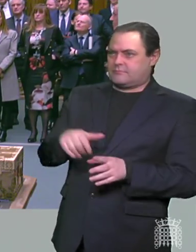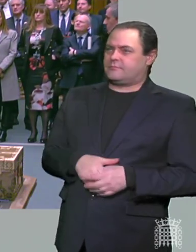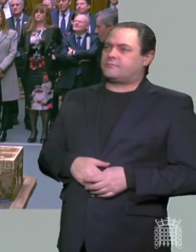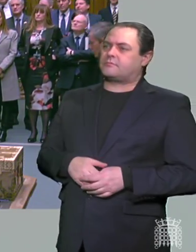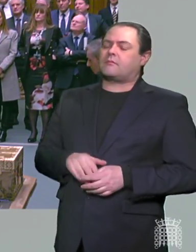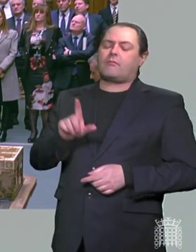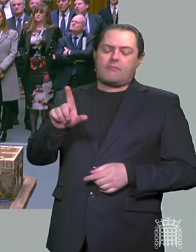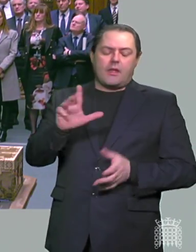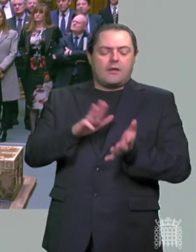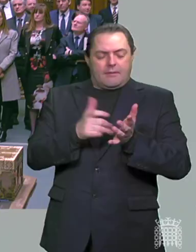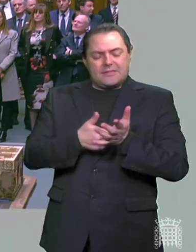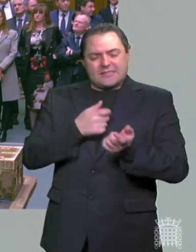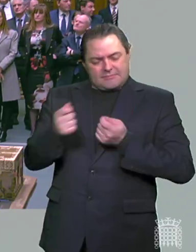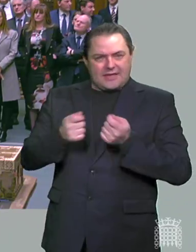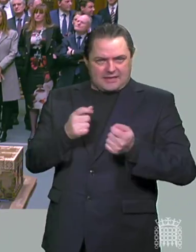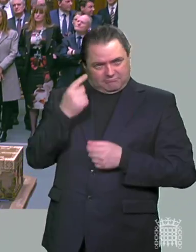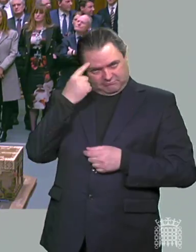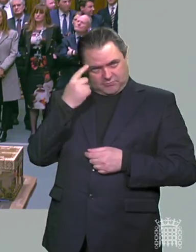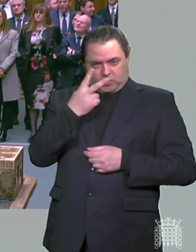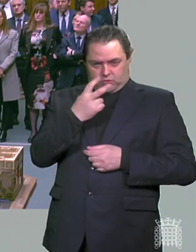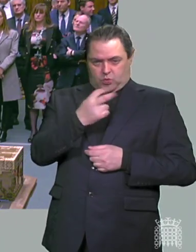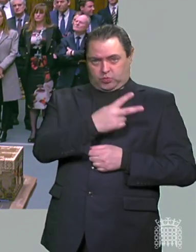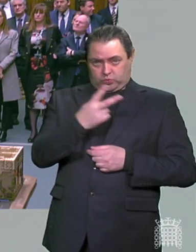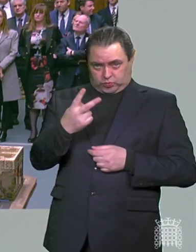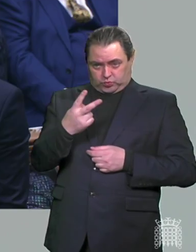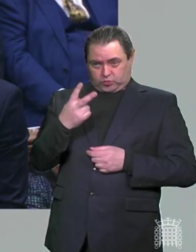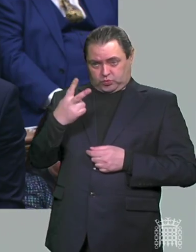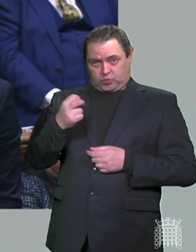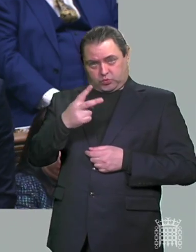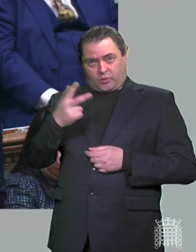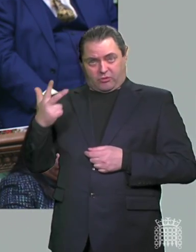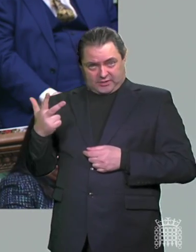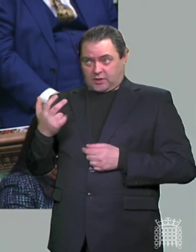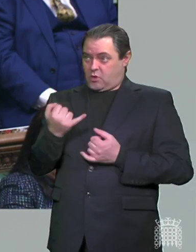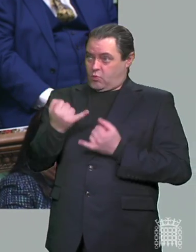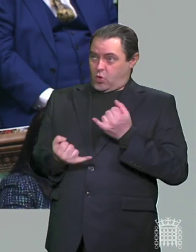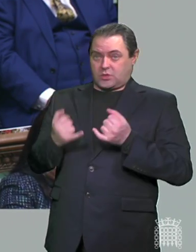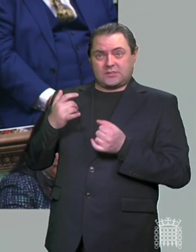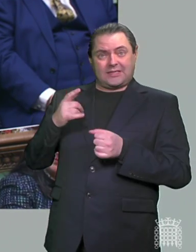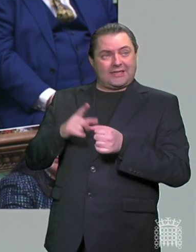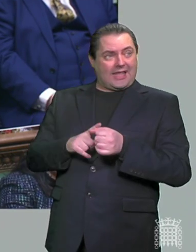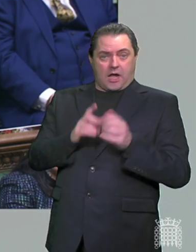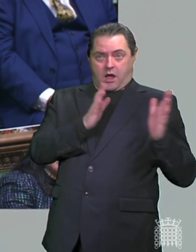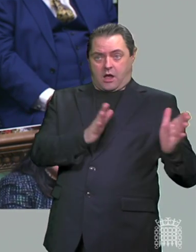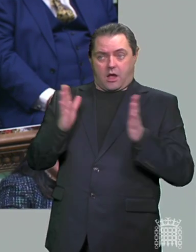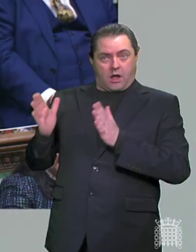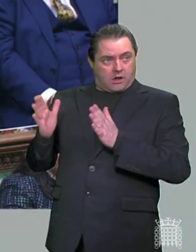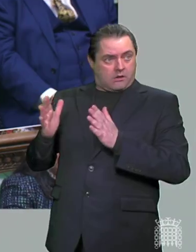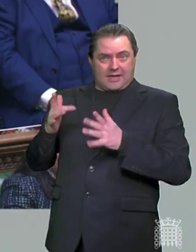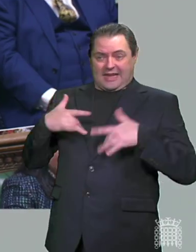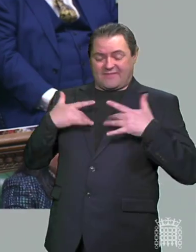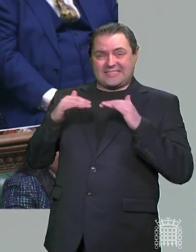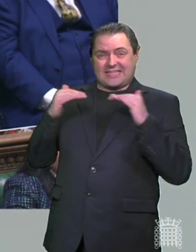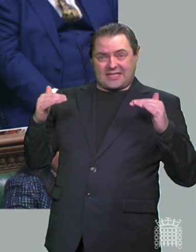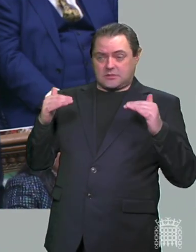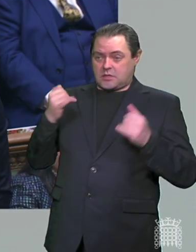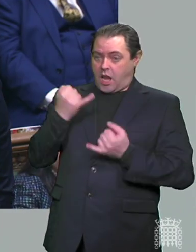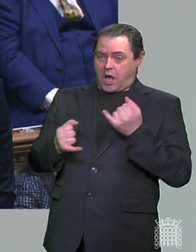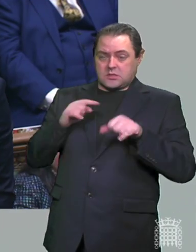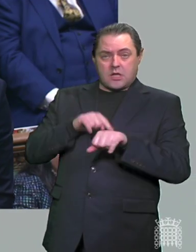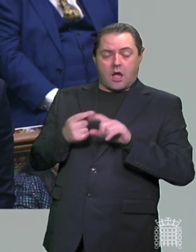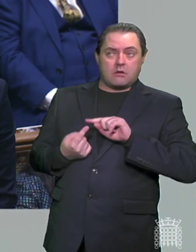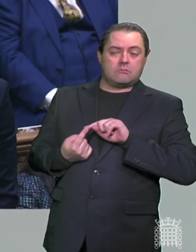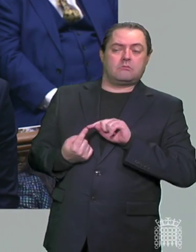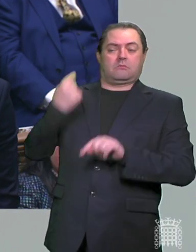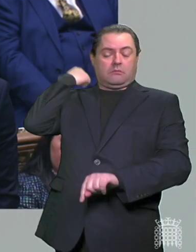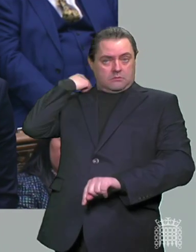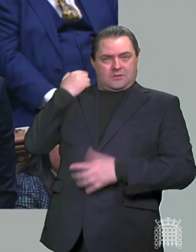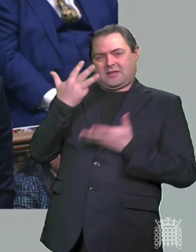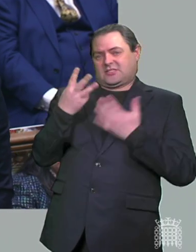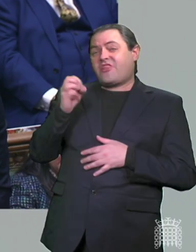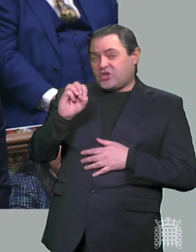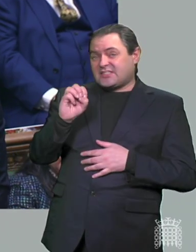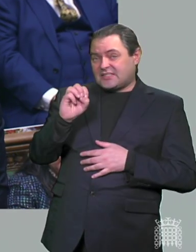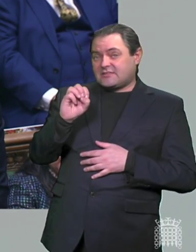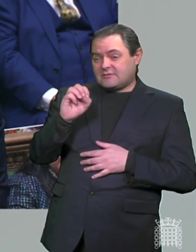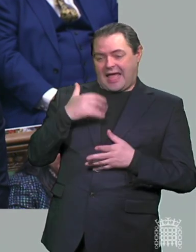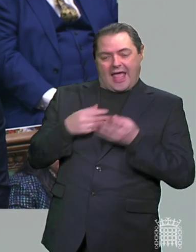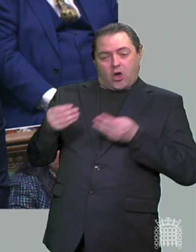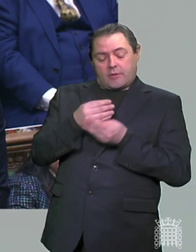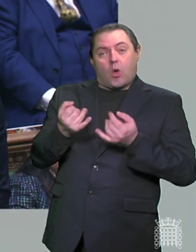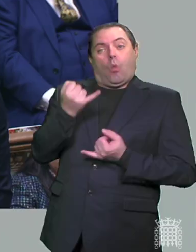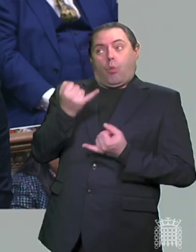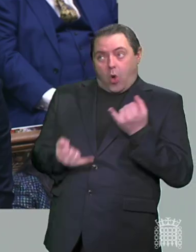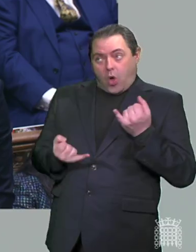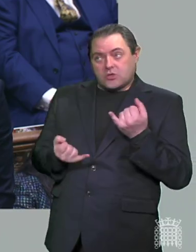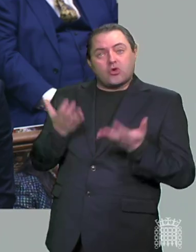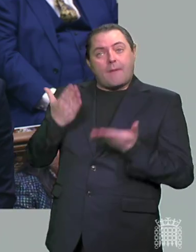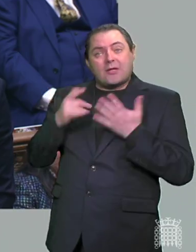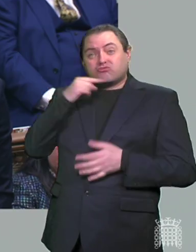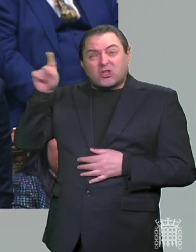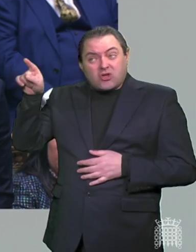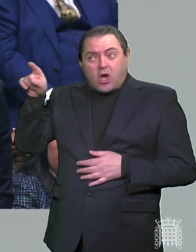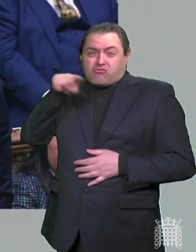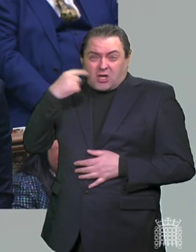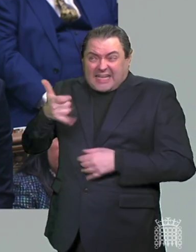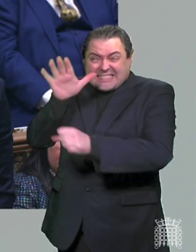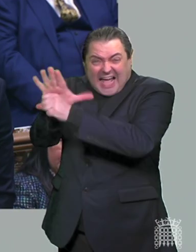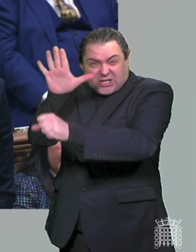Let us be clear: taken together, 2022 and 2023 are expected to be the worst years for living standards since the 1930s, and the economy is expected to perform worse than sanction-hit Russia’s.